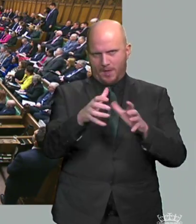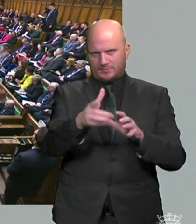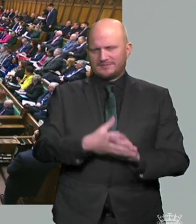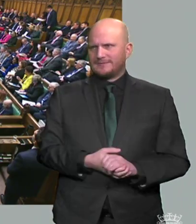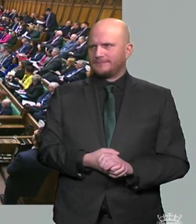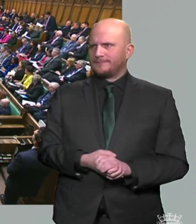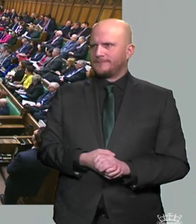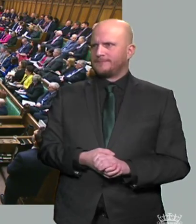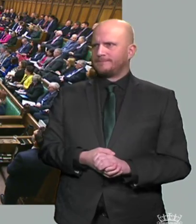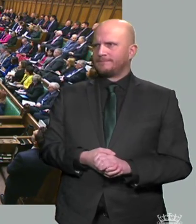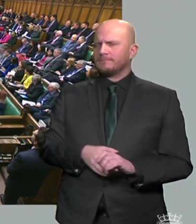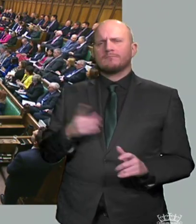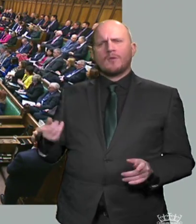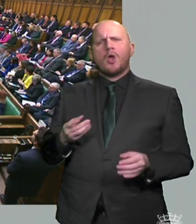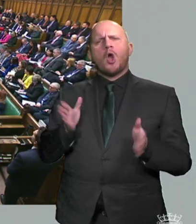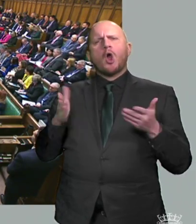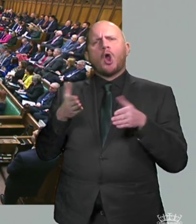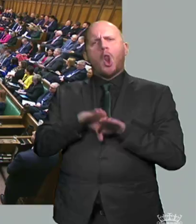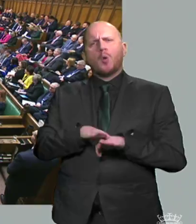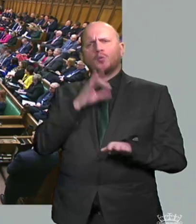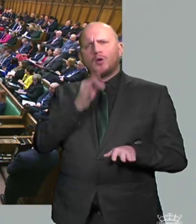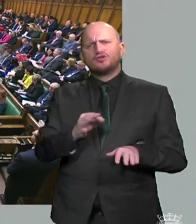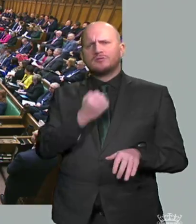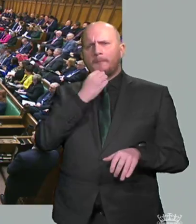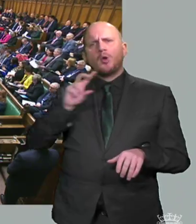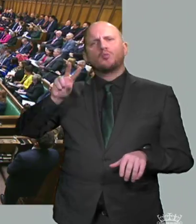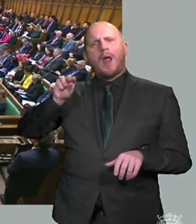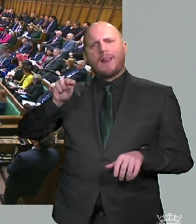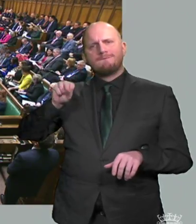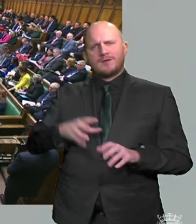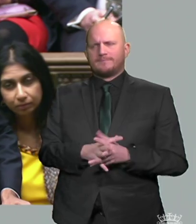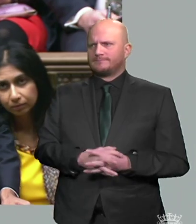What recent discussions he has had with the Mayor of the West Midlands on the economy of that region.